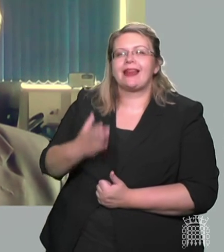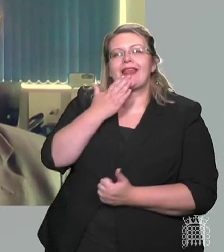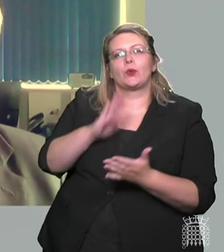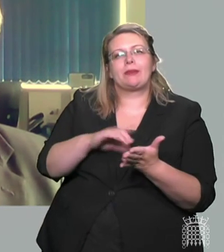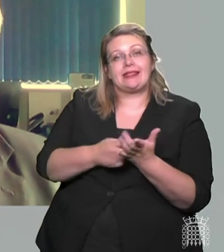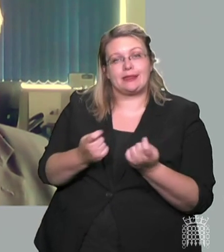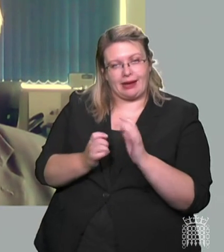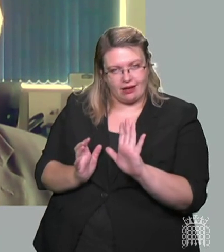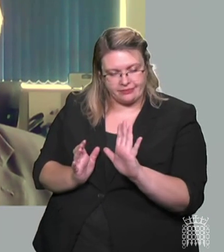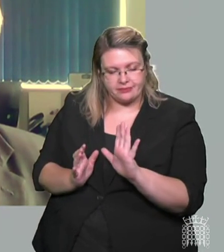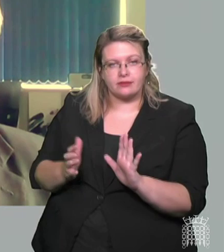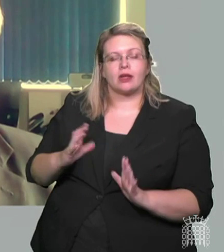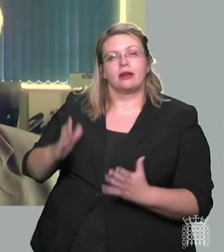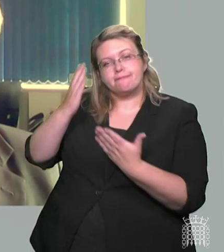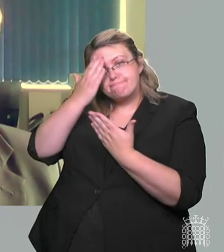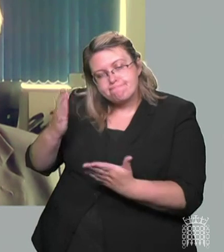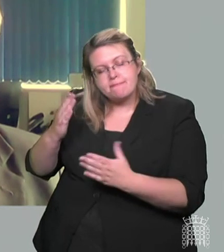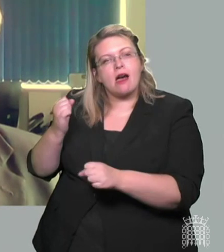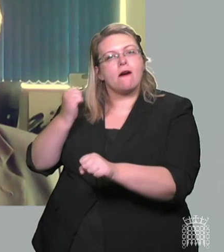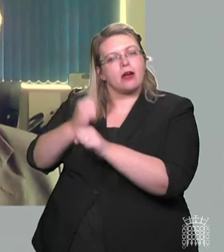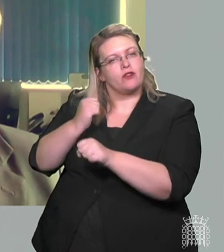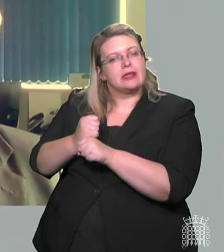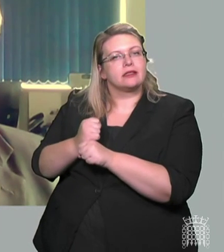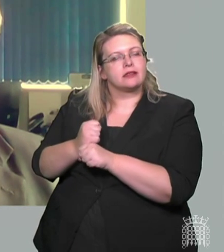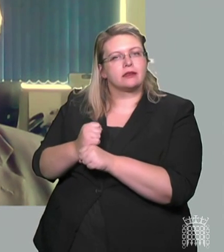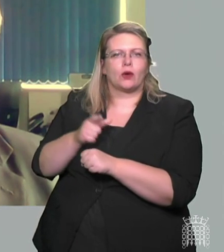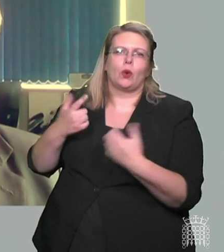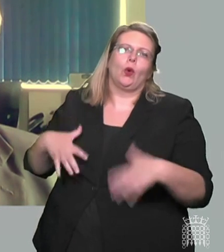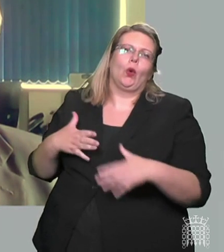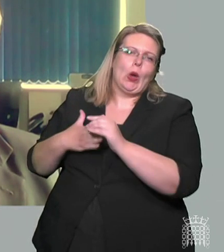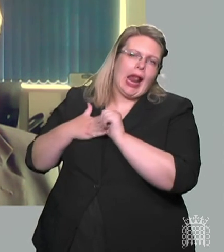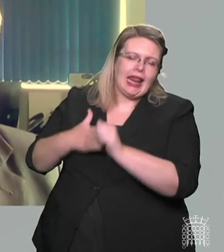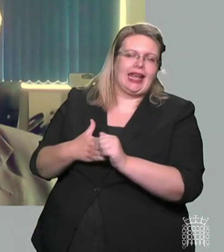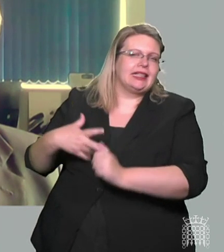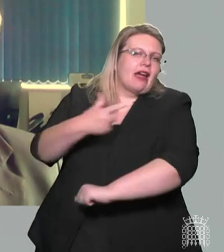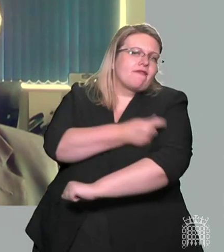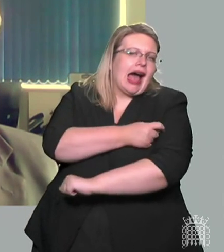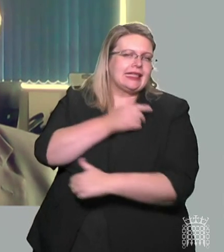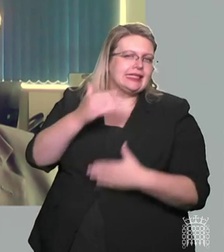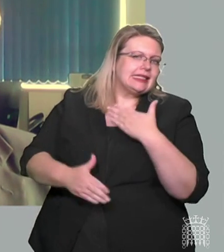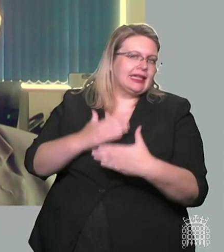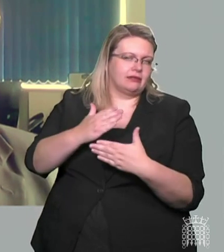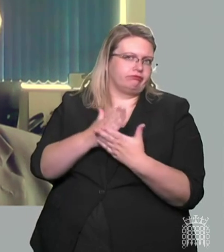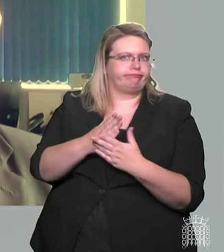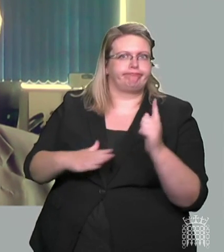I pay tribute to the Government for the world-leading covid-19 vaccination programme.